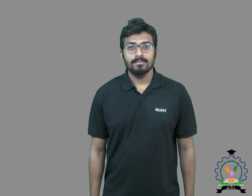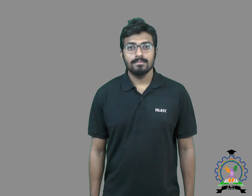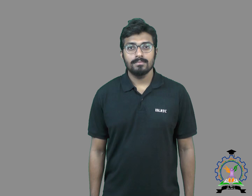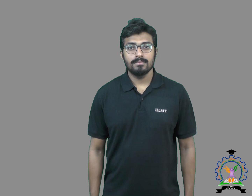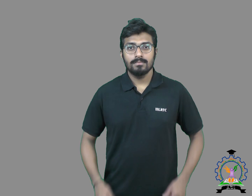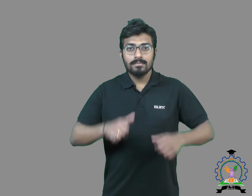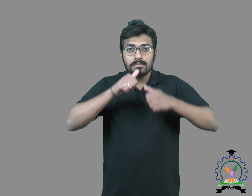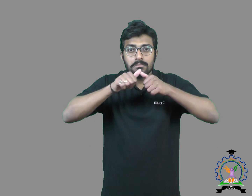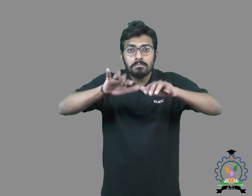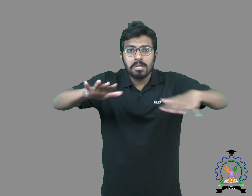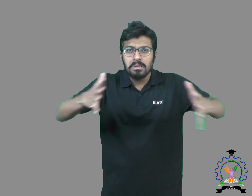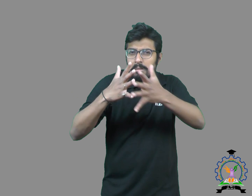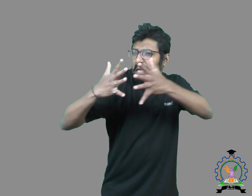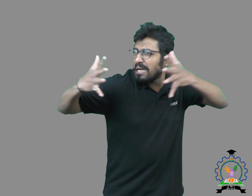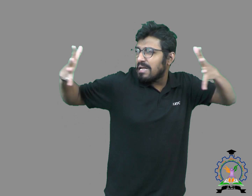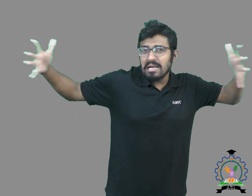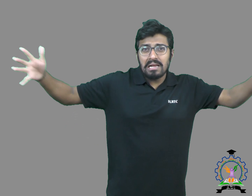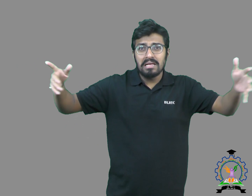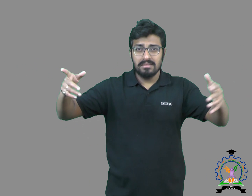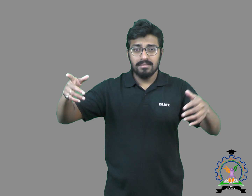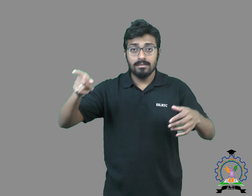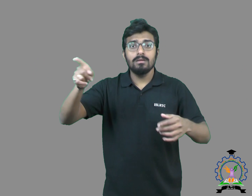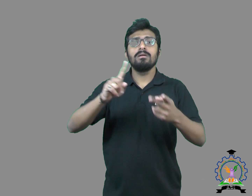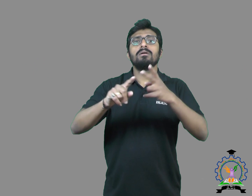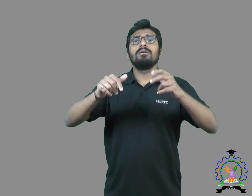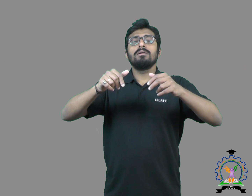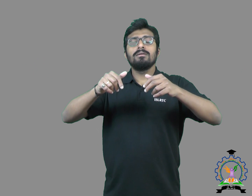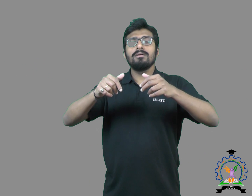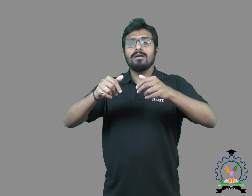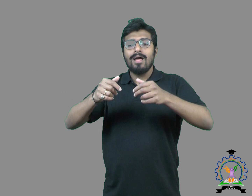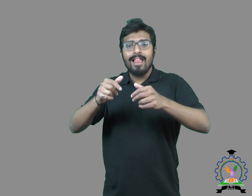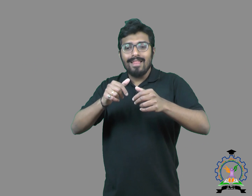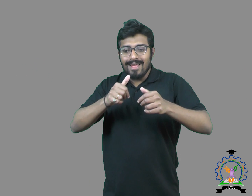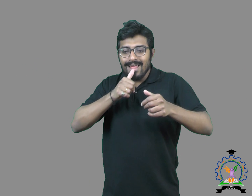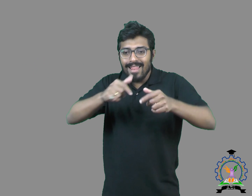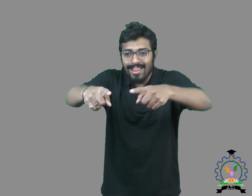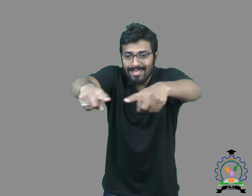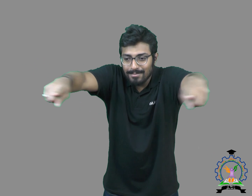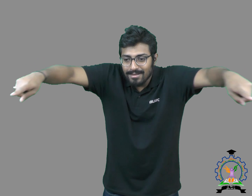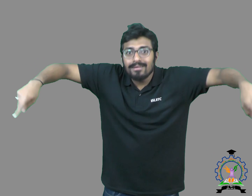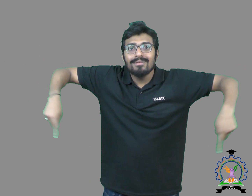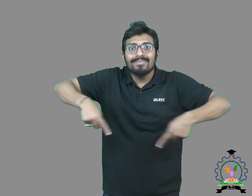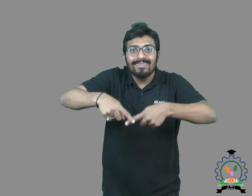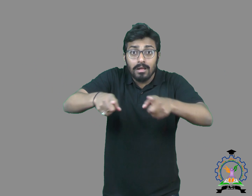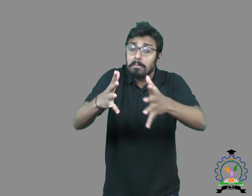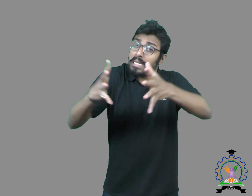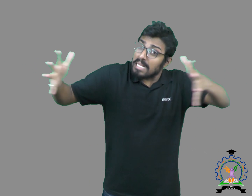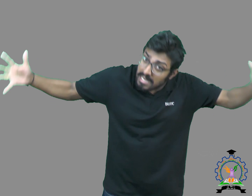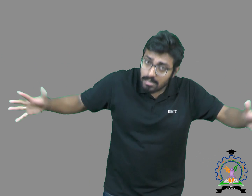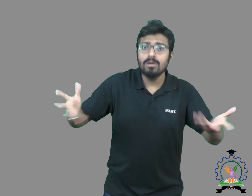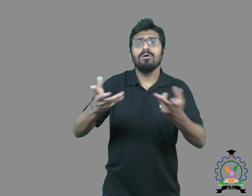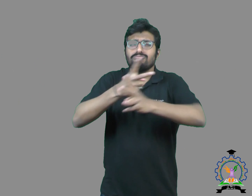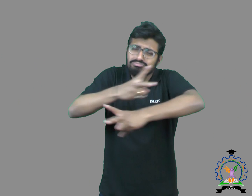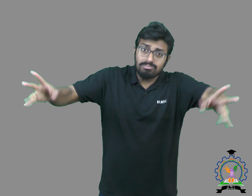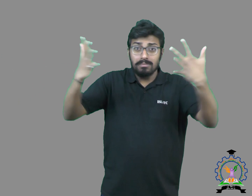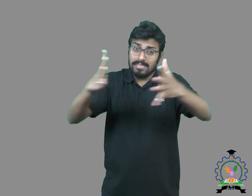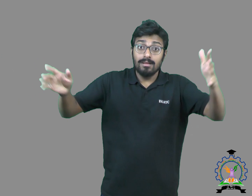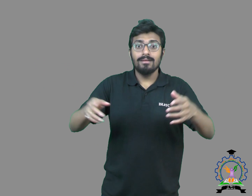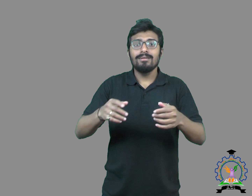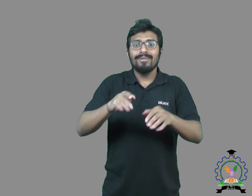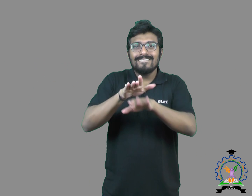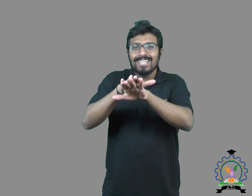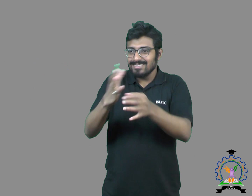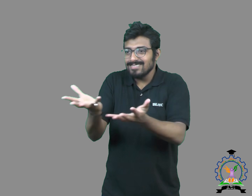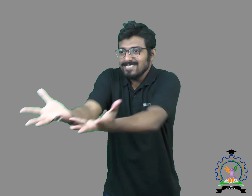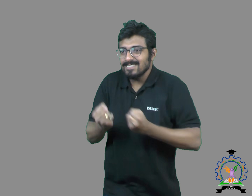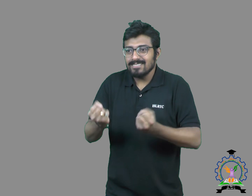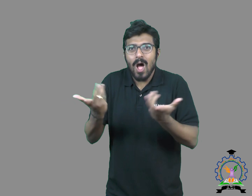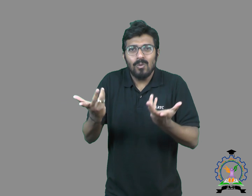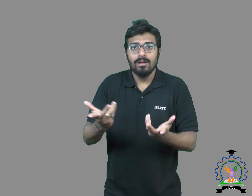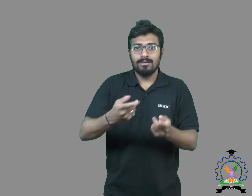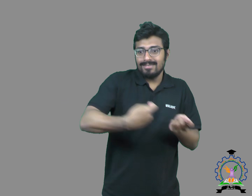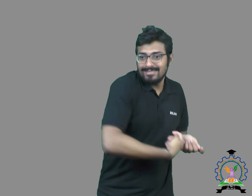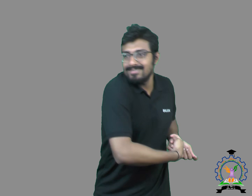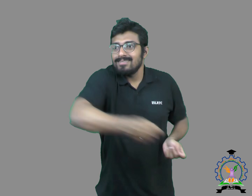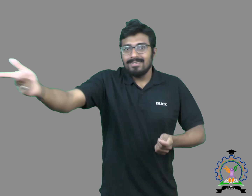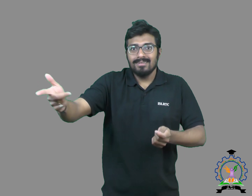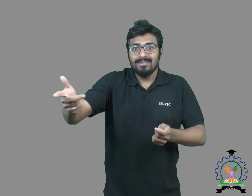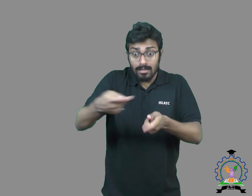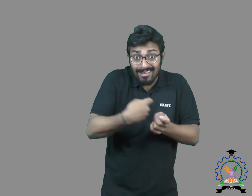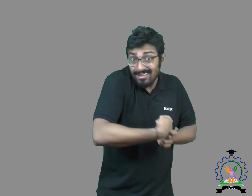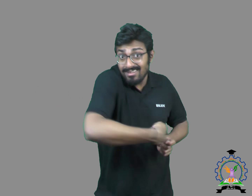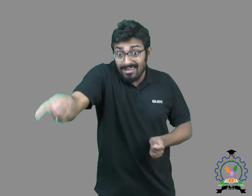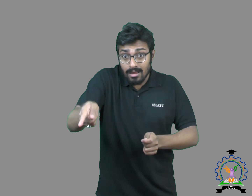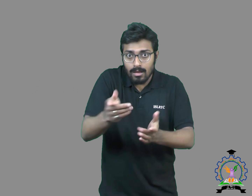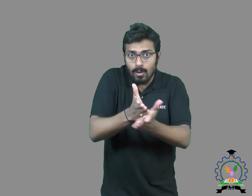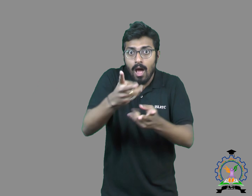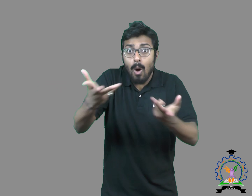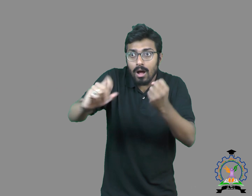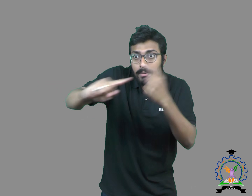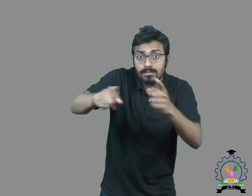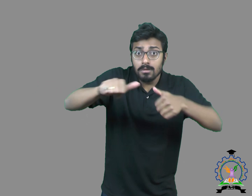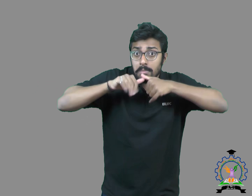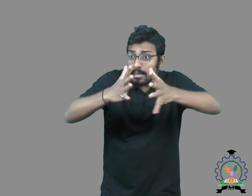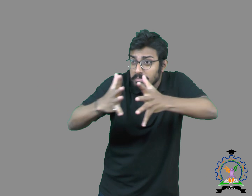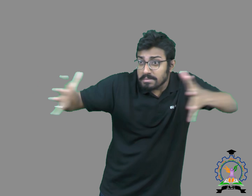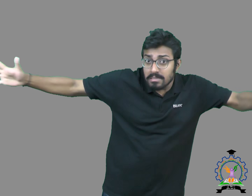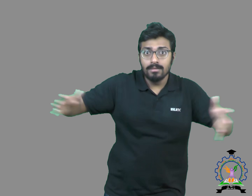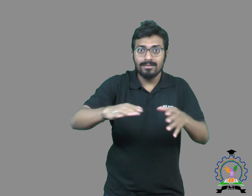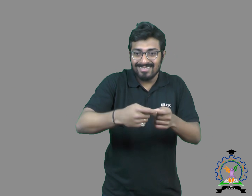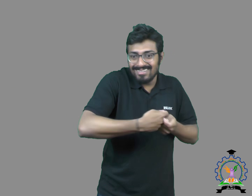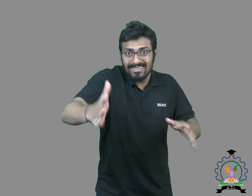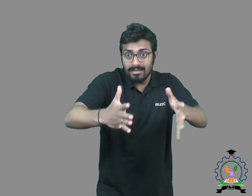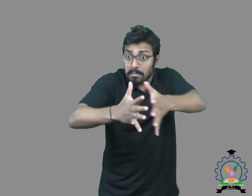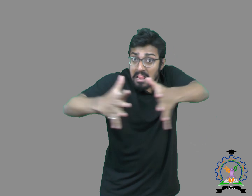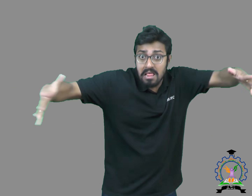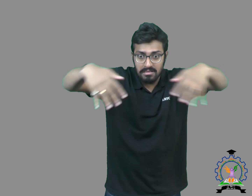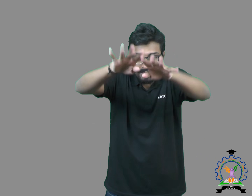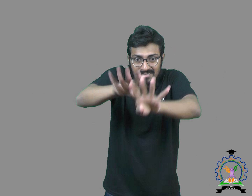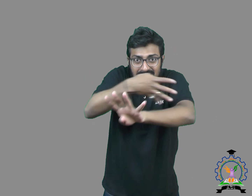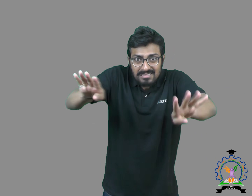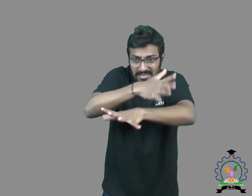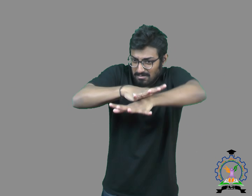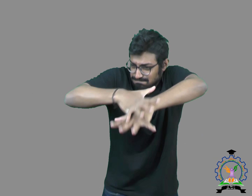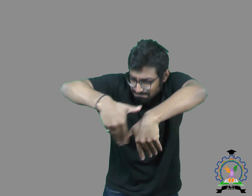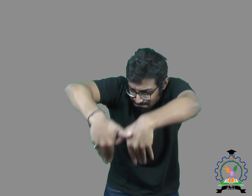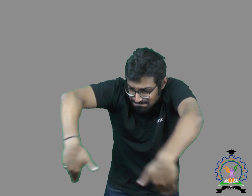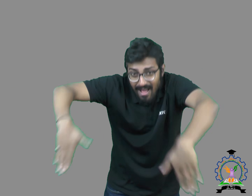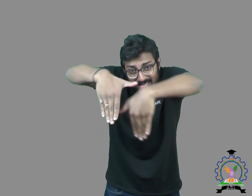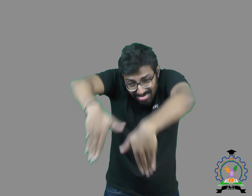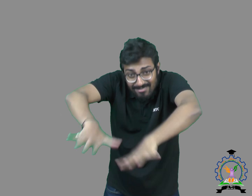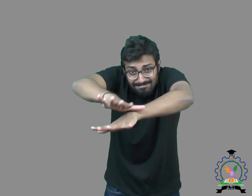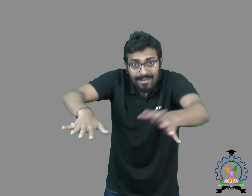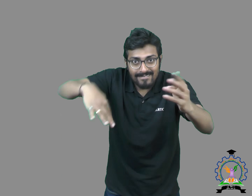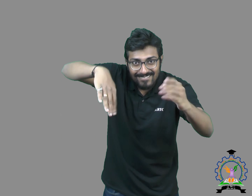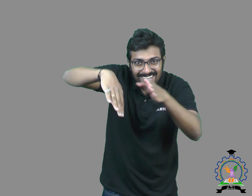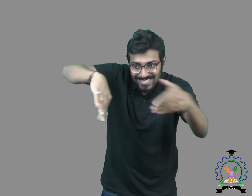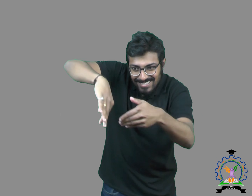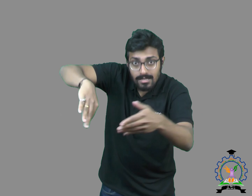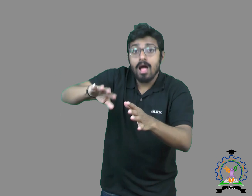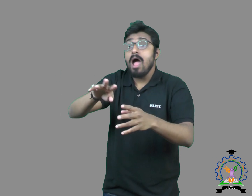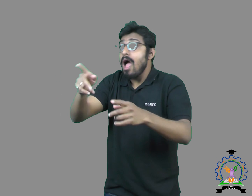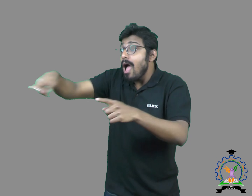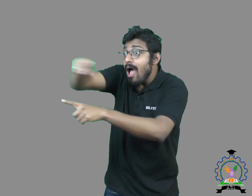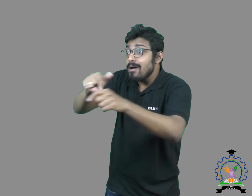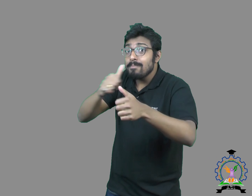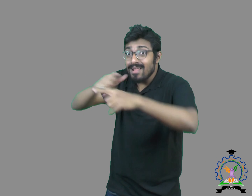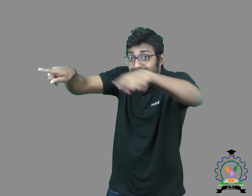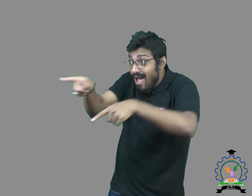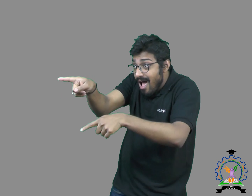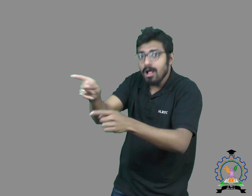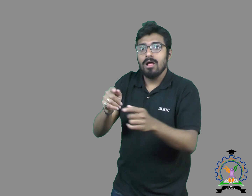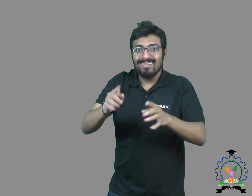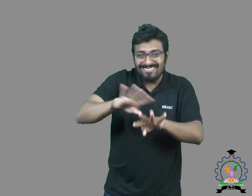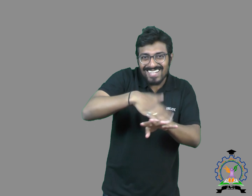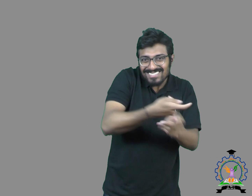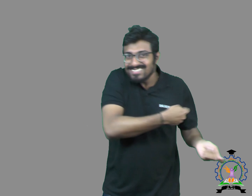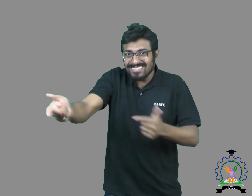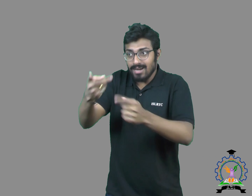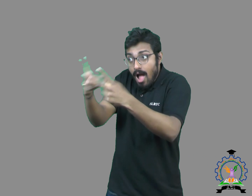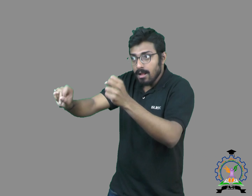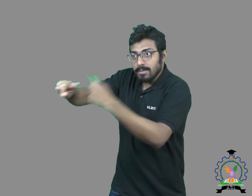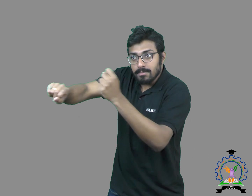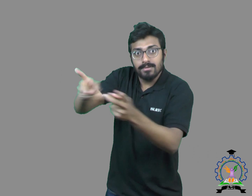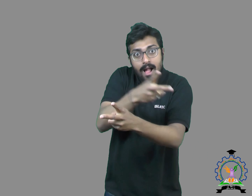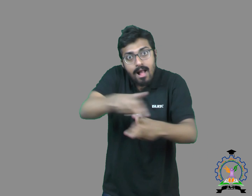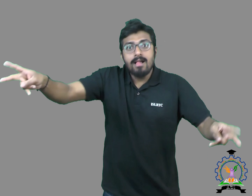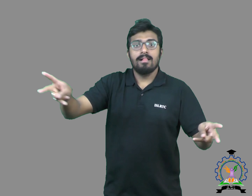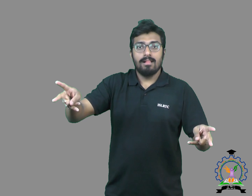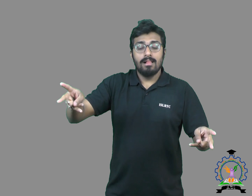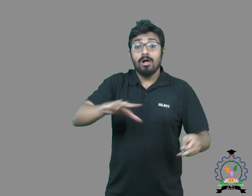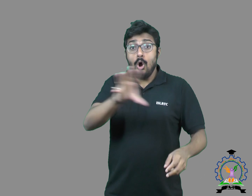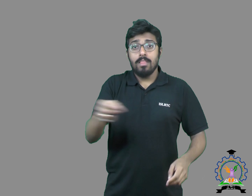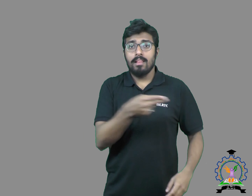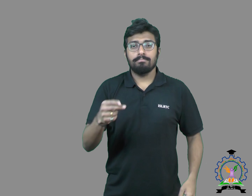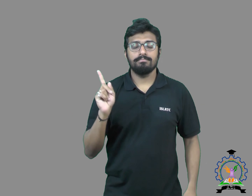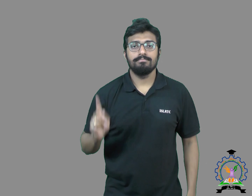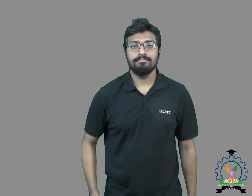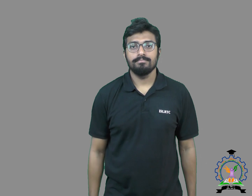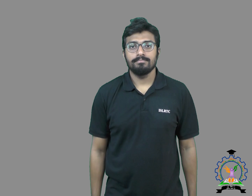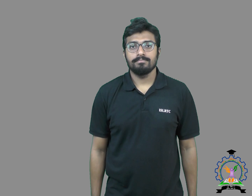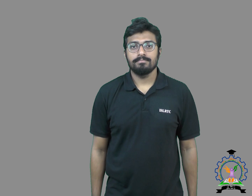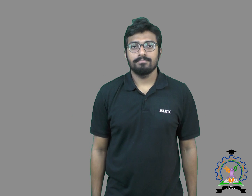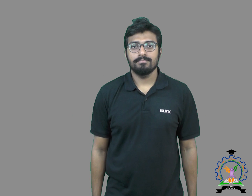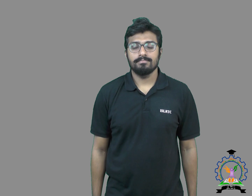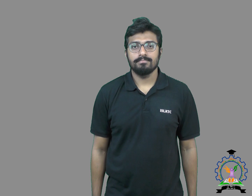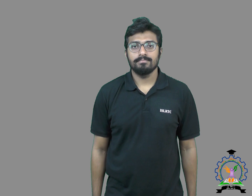Drift Net